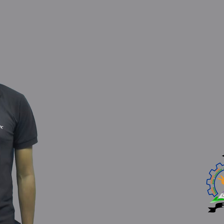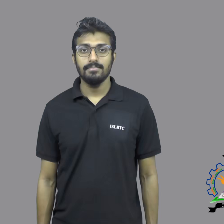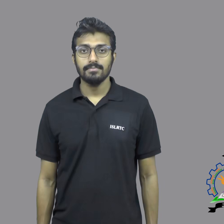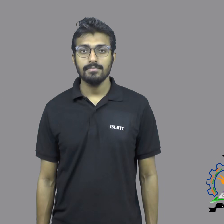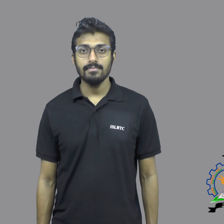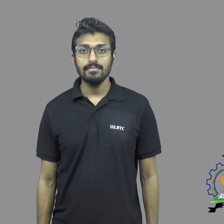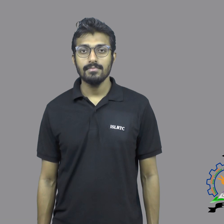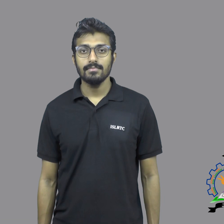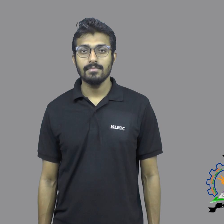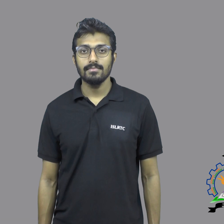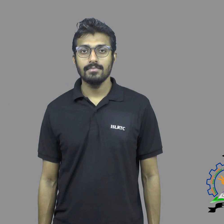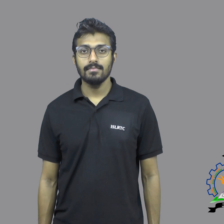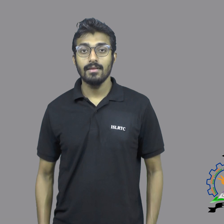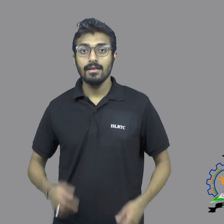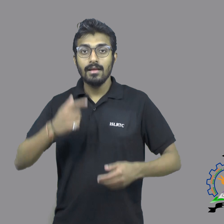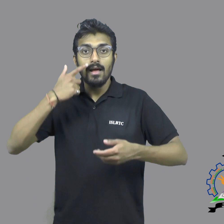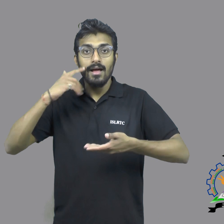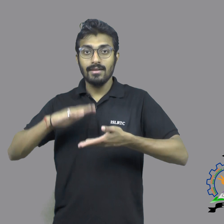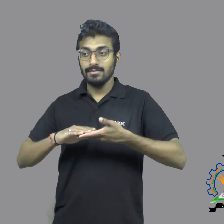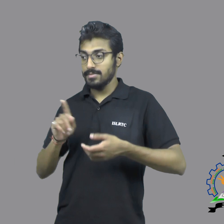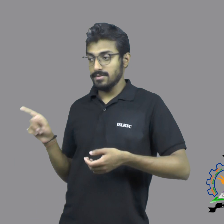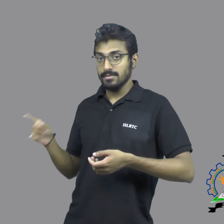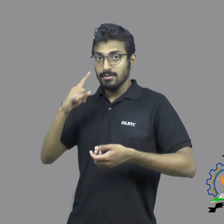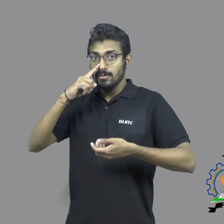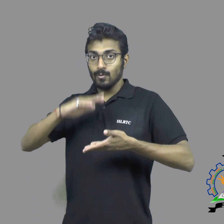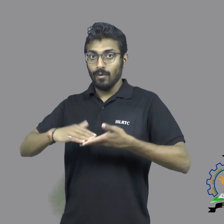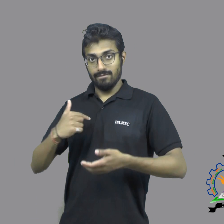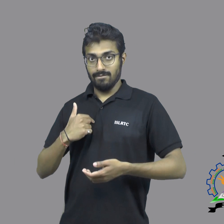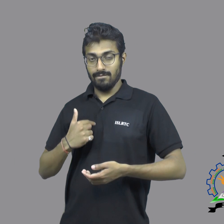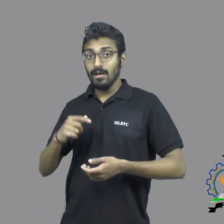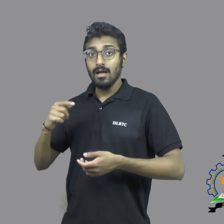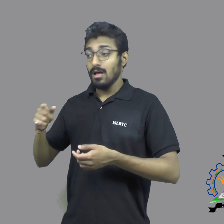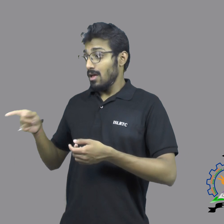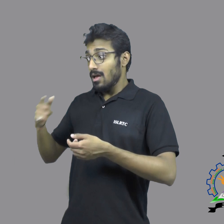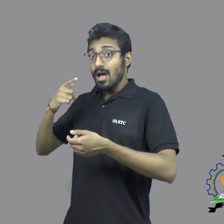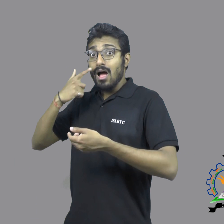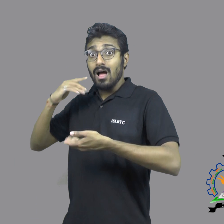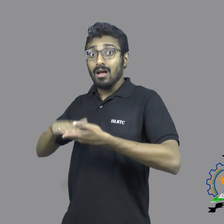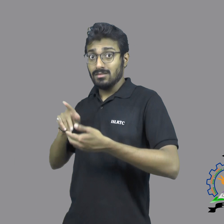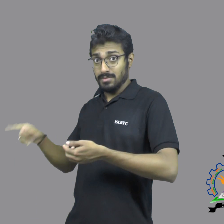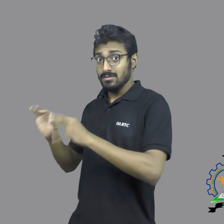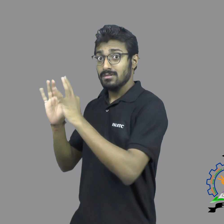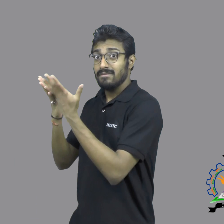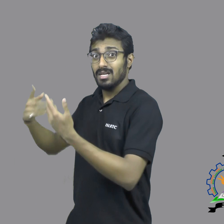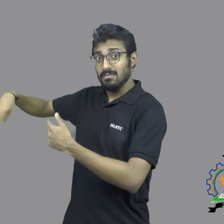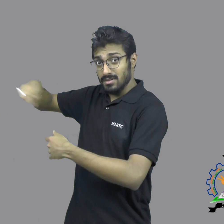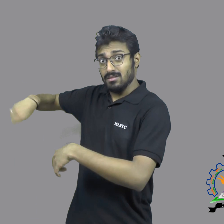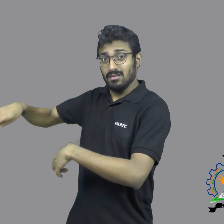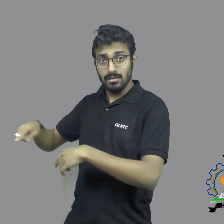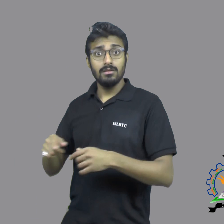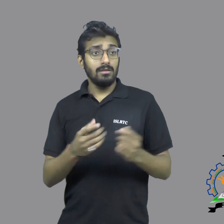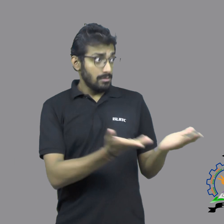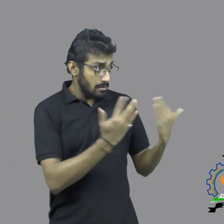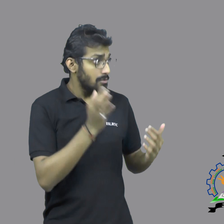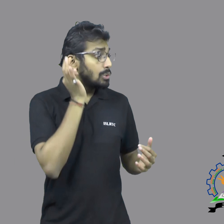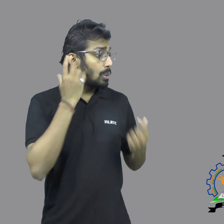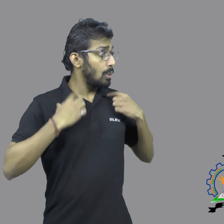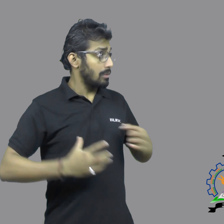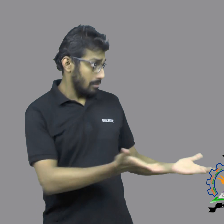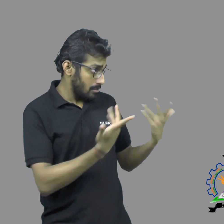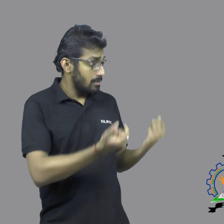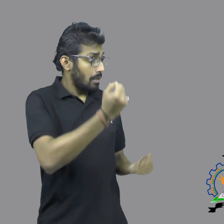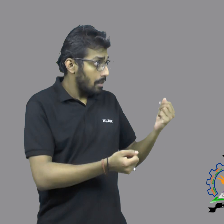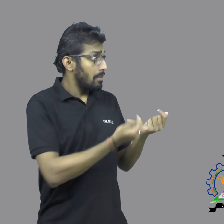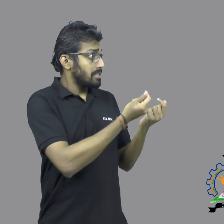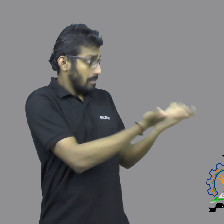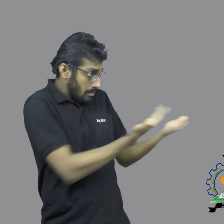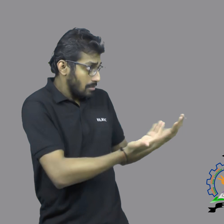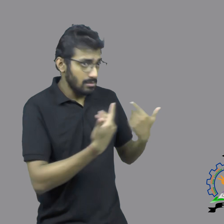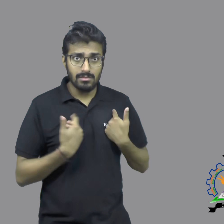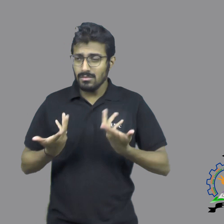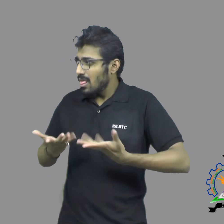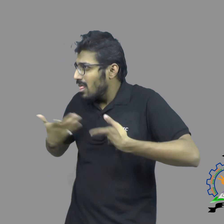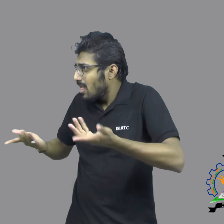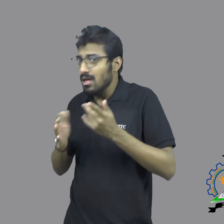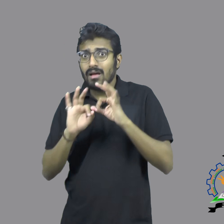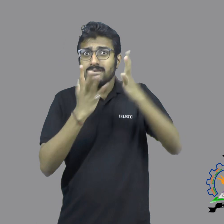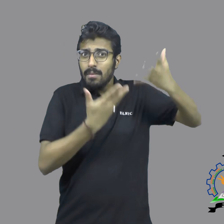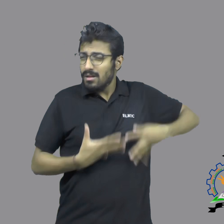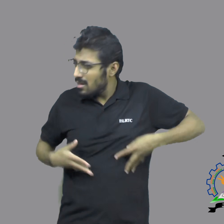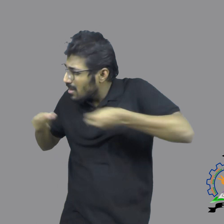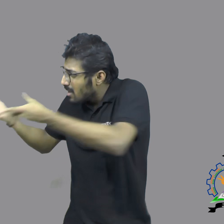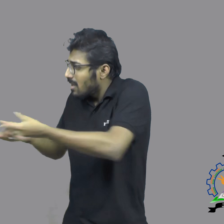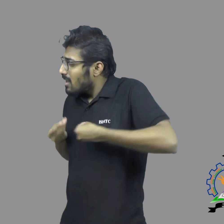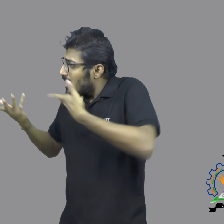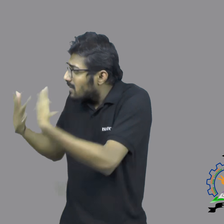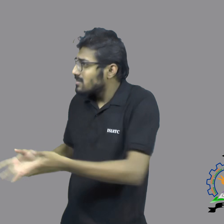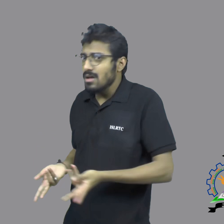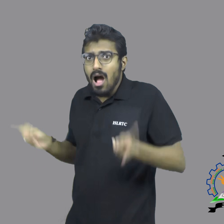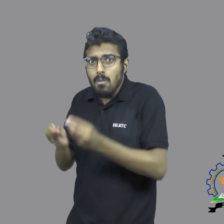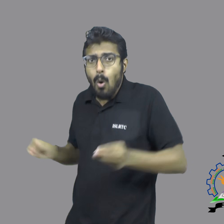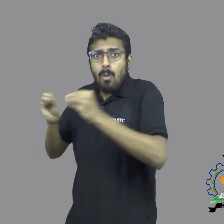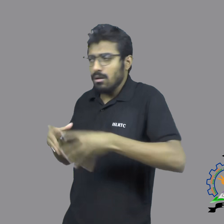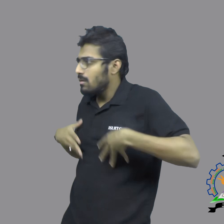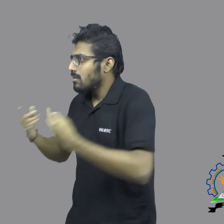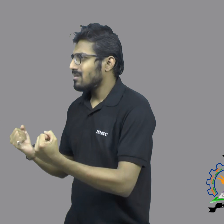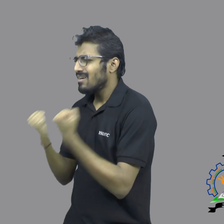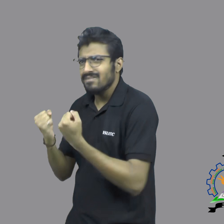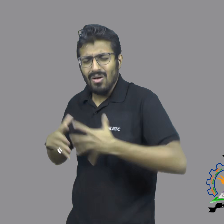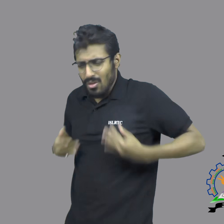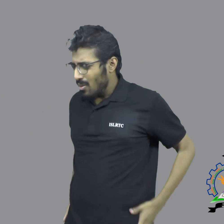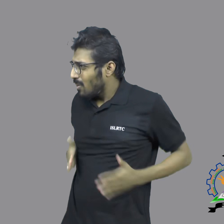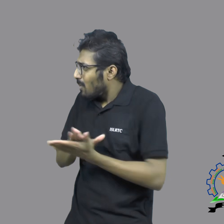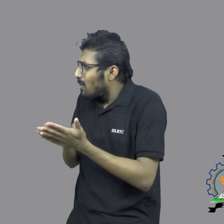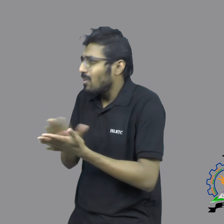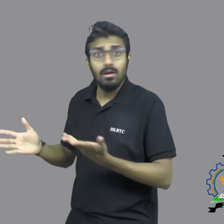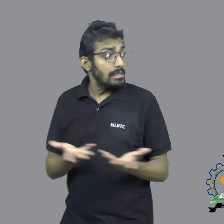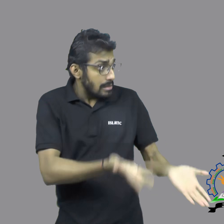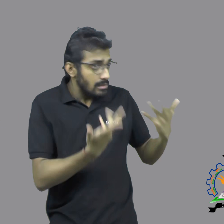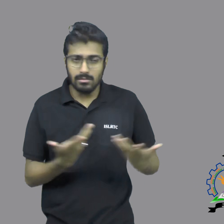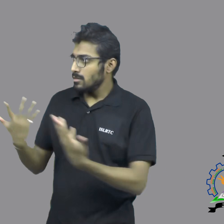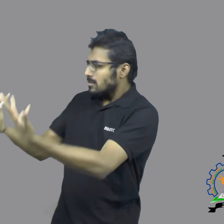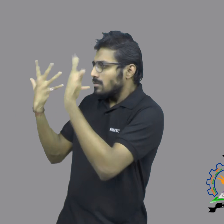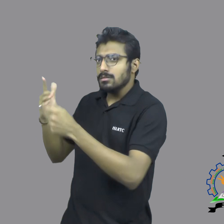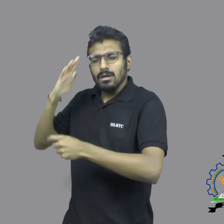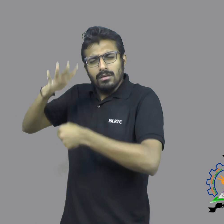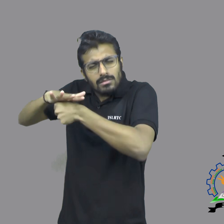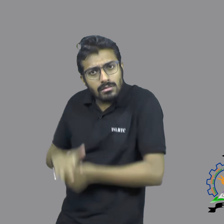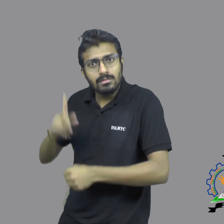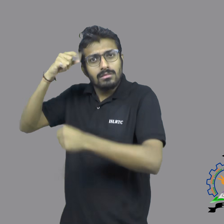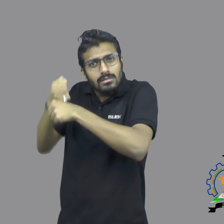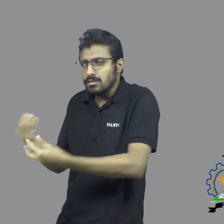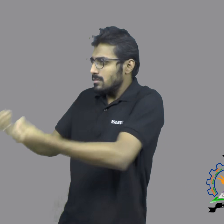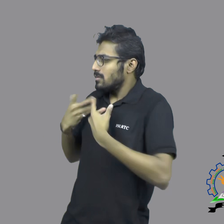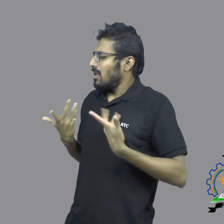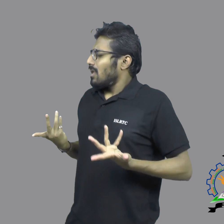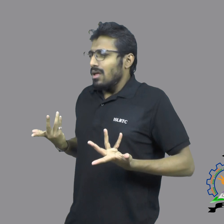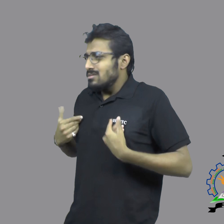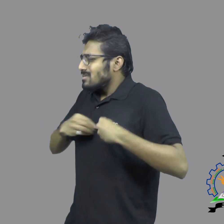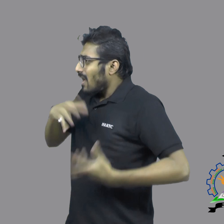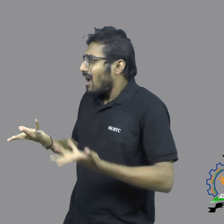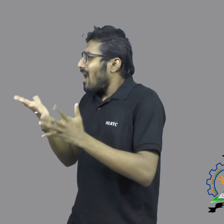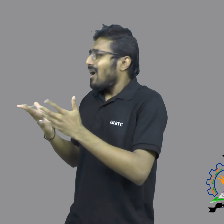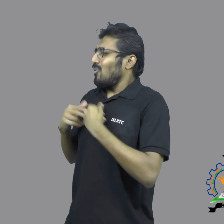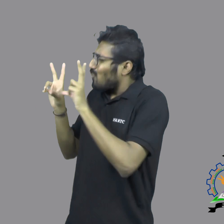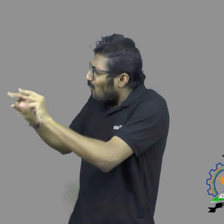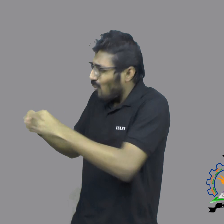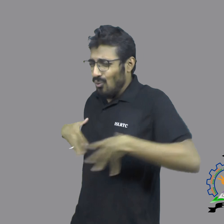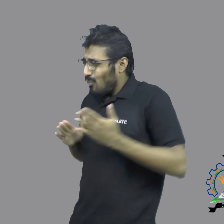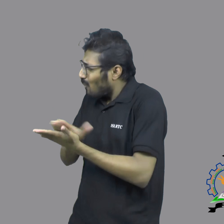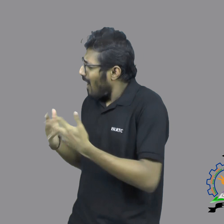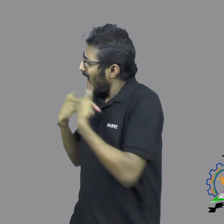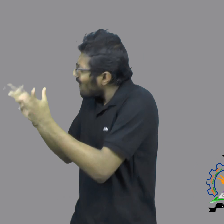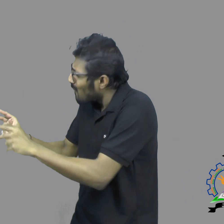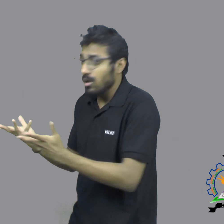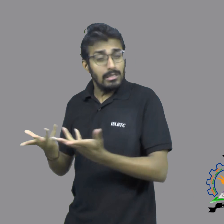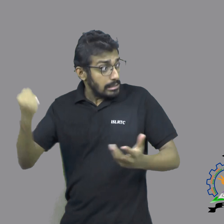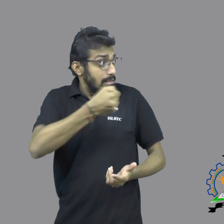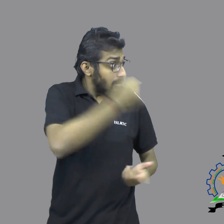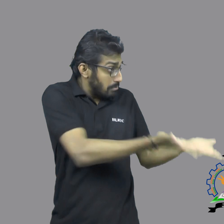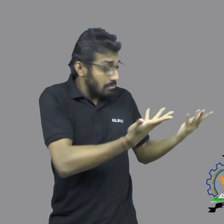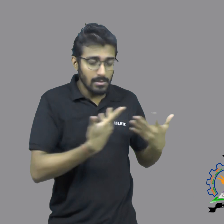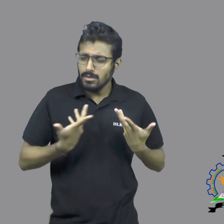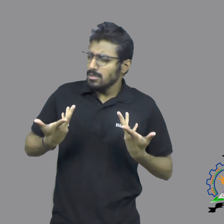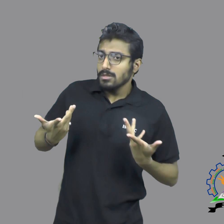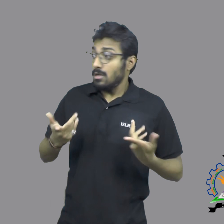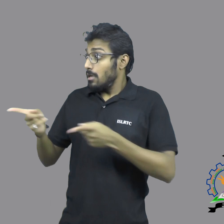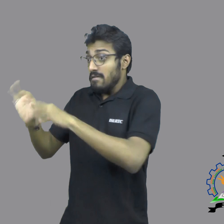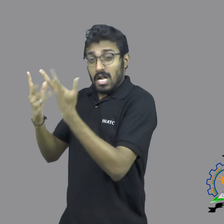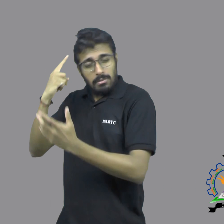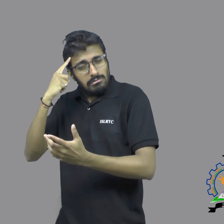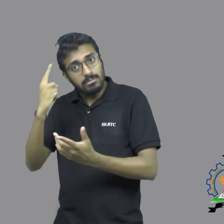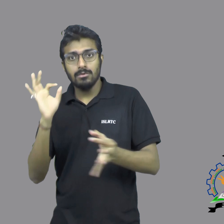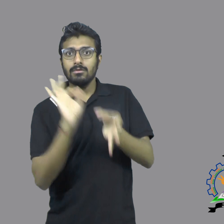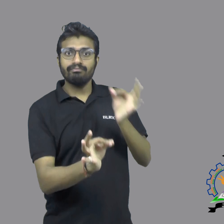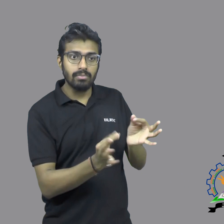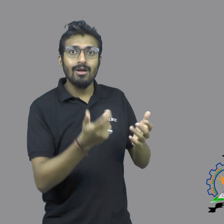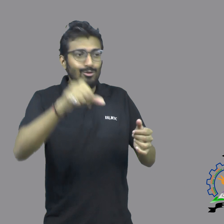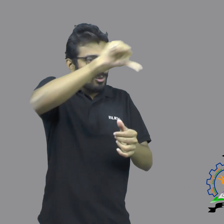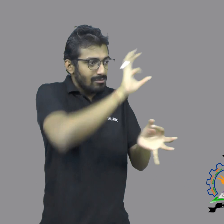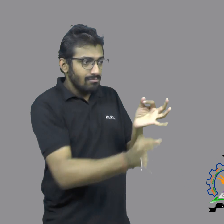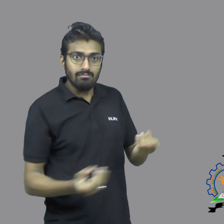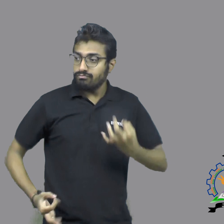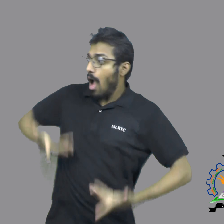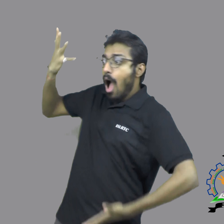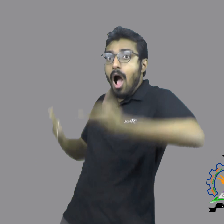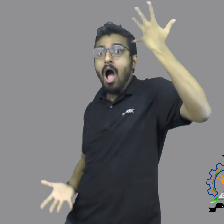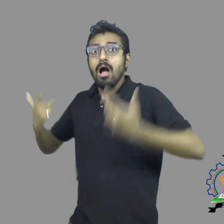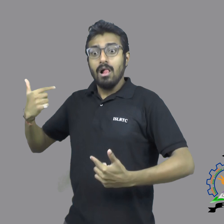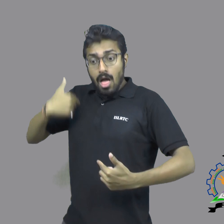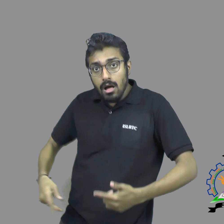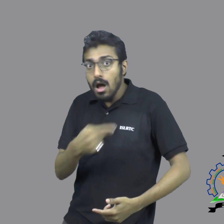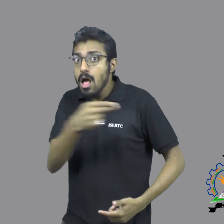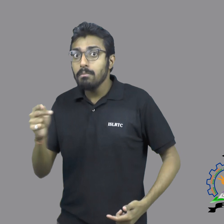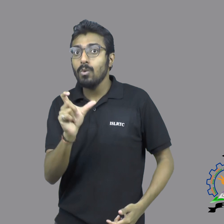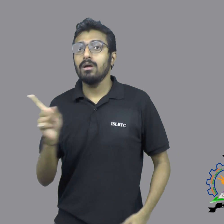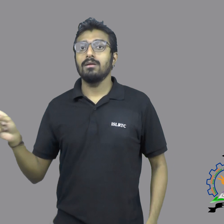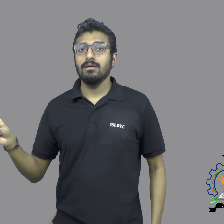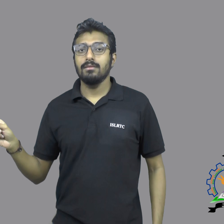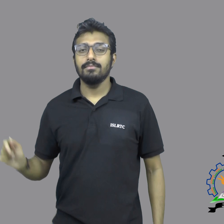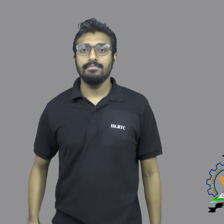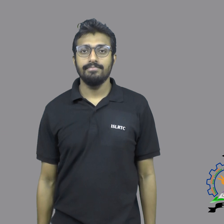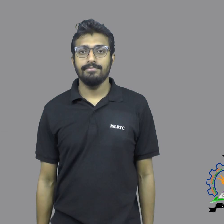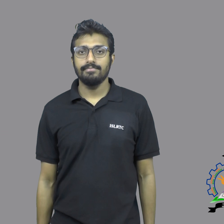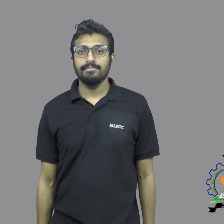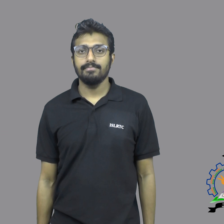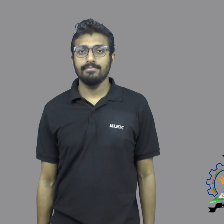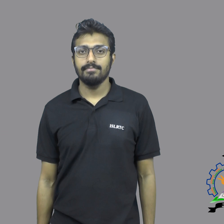Bride Burning